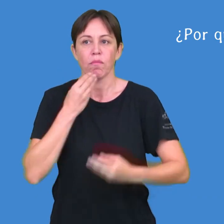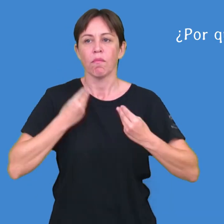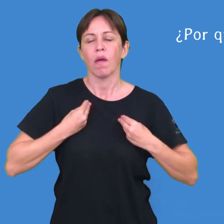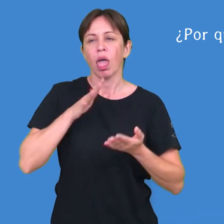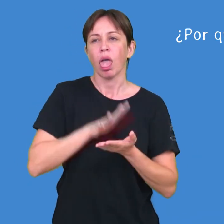vivir